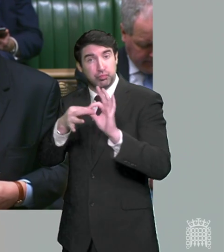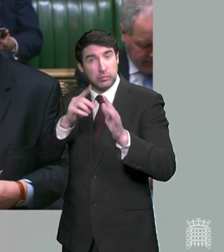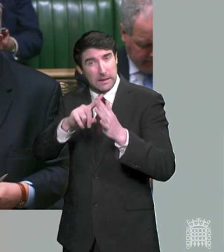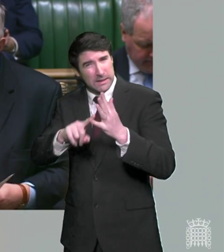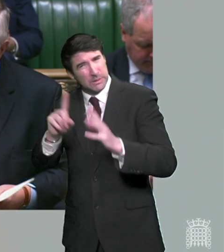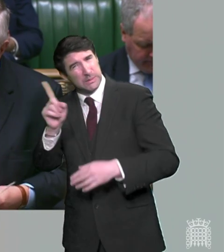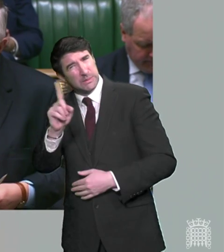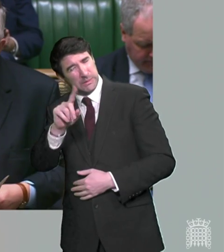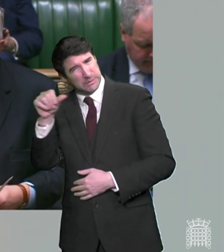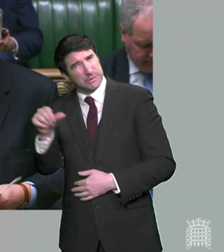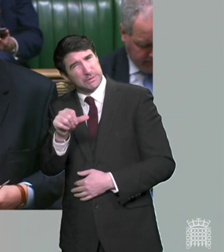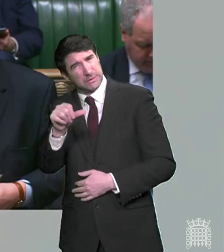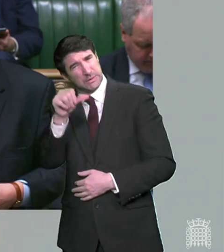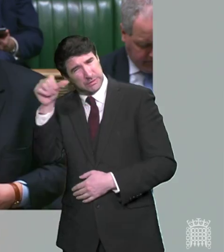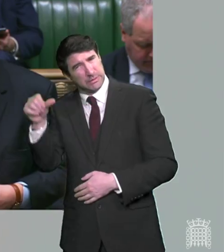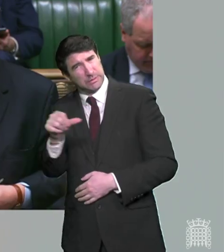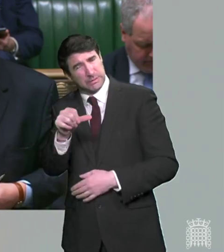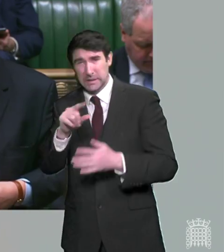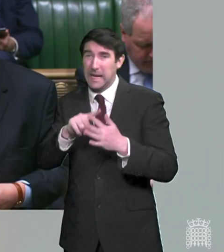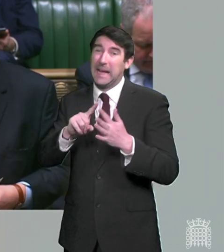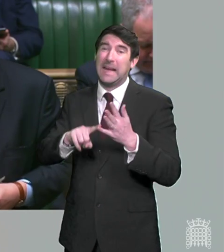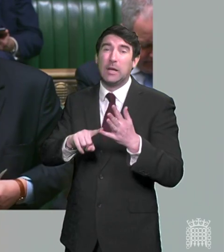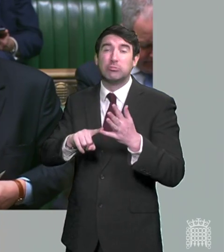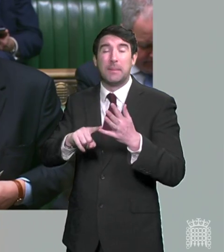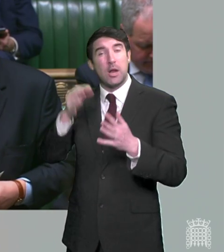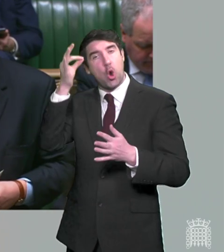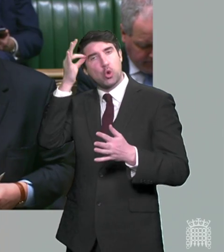Should that not be pointed out strongly to the European Commission?